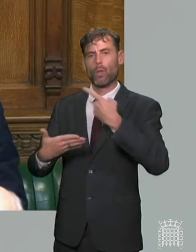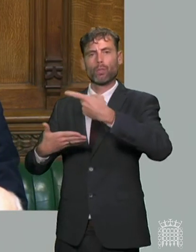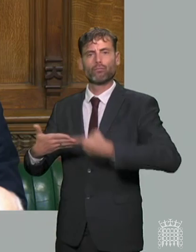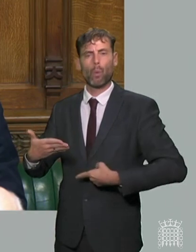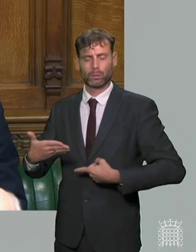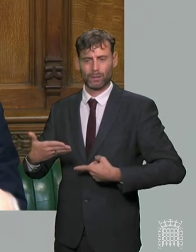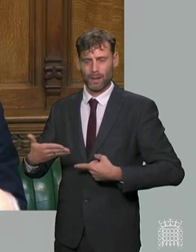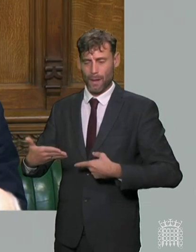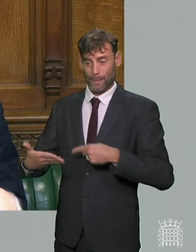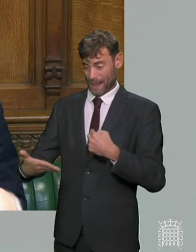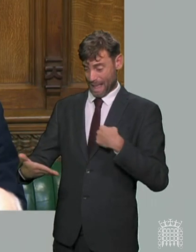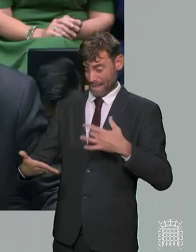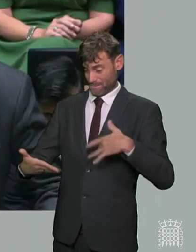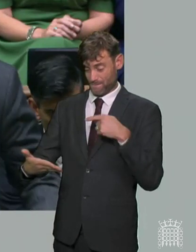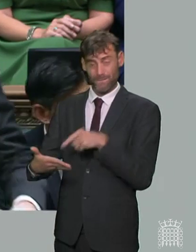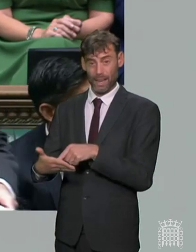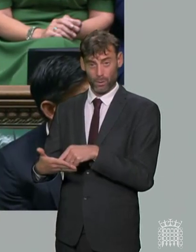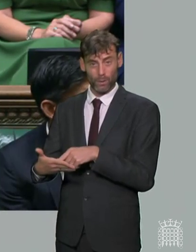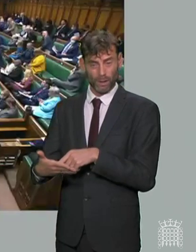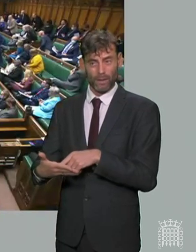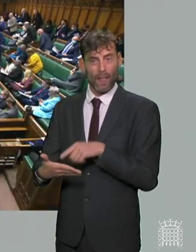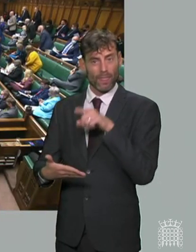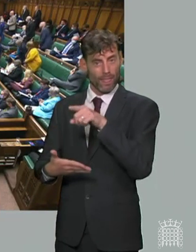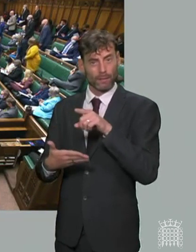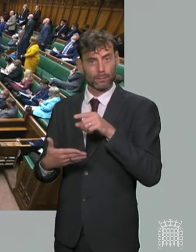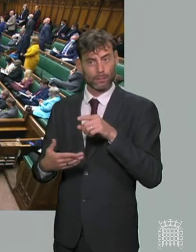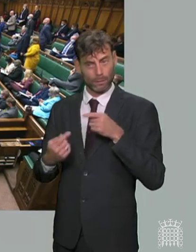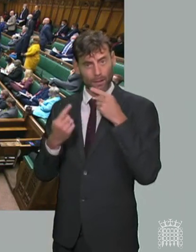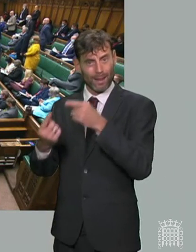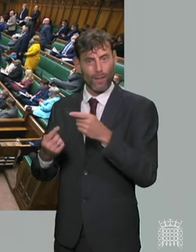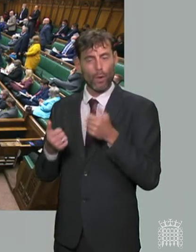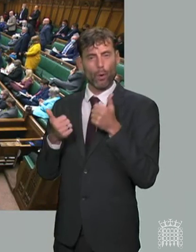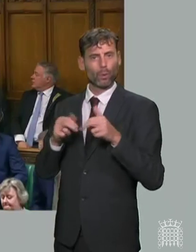Belfast/Good Friday agreement. That is what we are going to do.